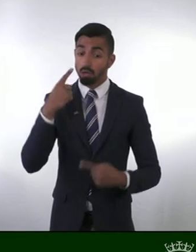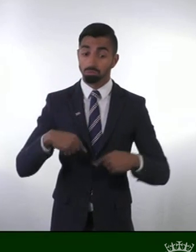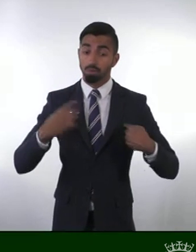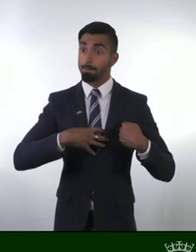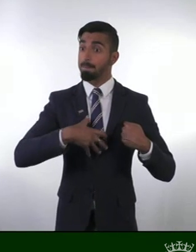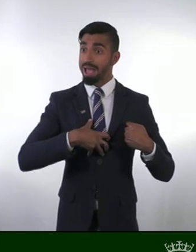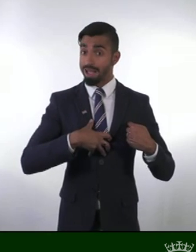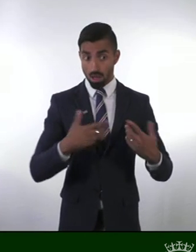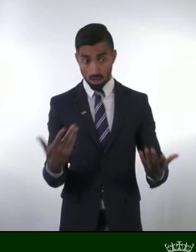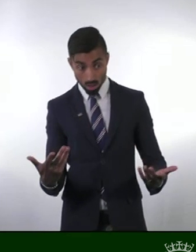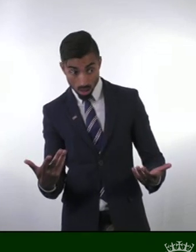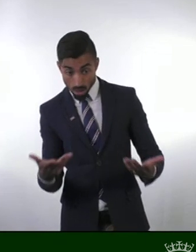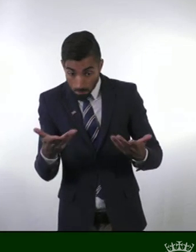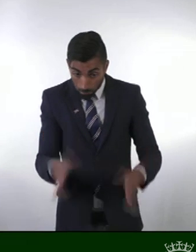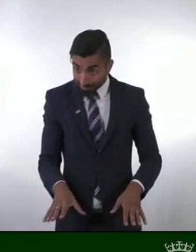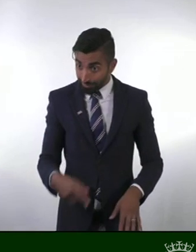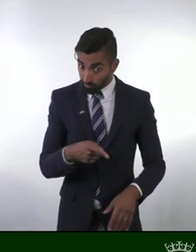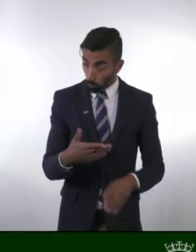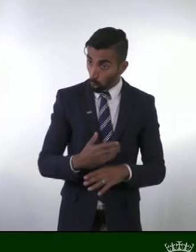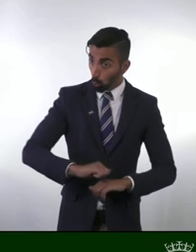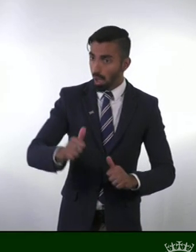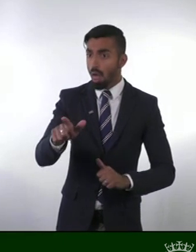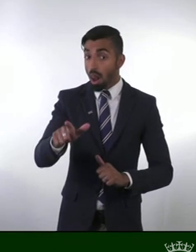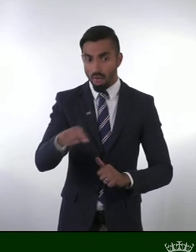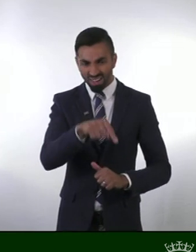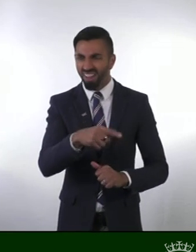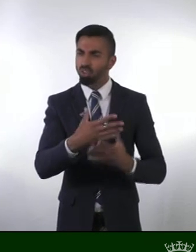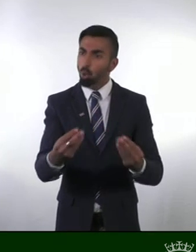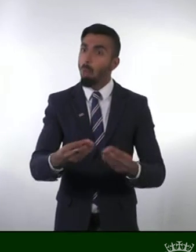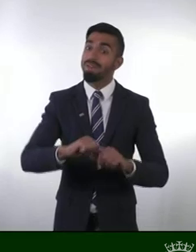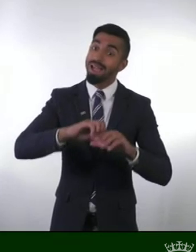I am not saying it is the whole answer—the right honourable Gentleman is right; it is not the whole answer—but it is part of the mix.